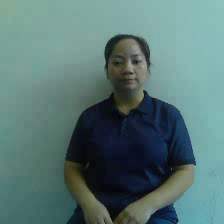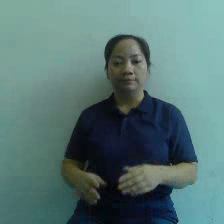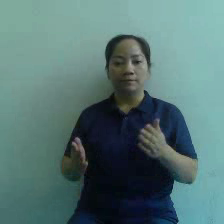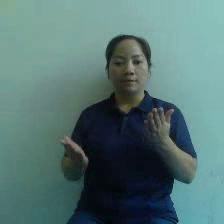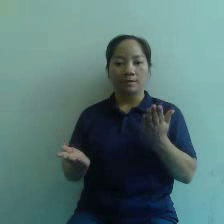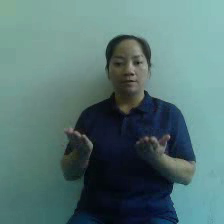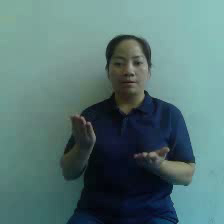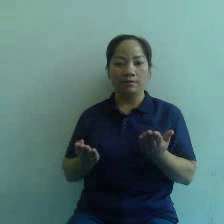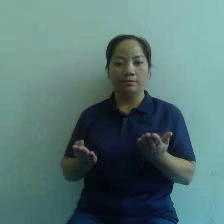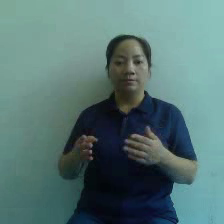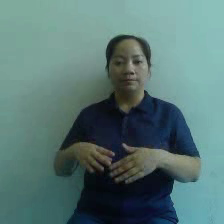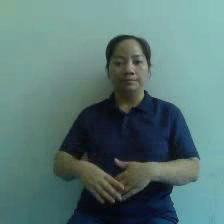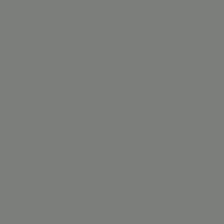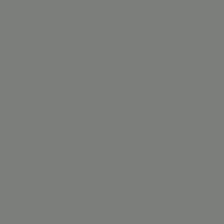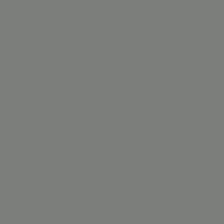Có thể